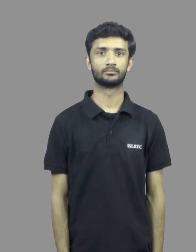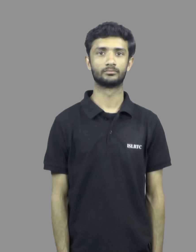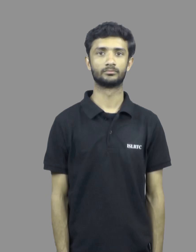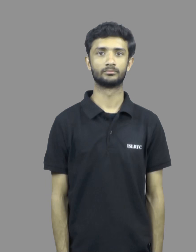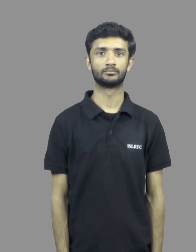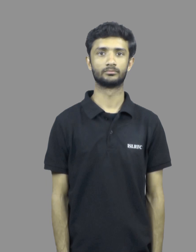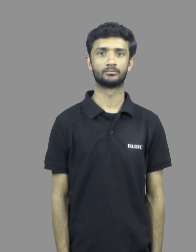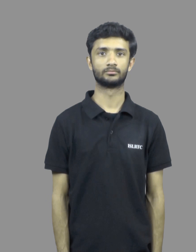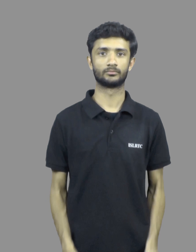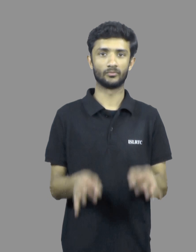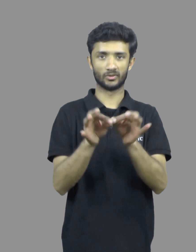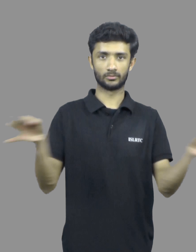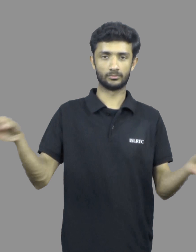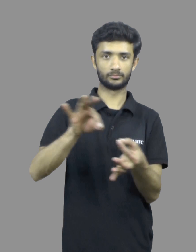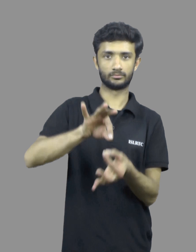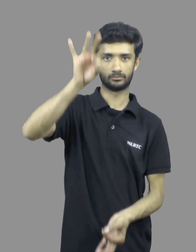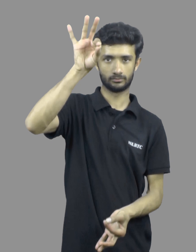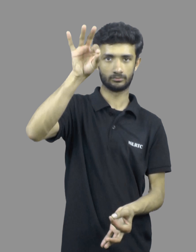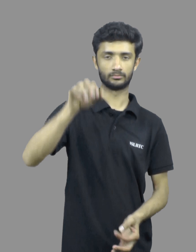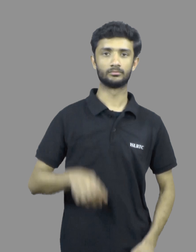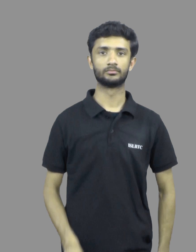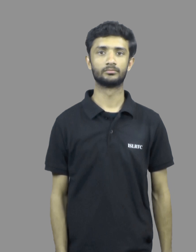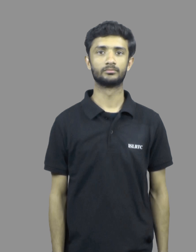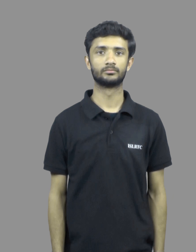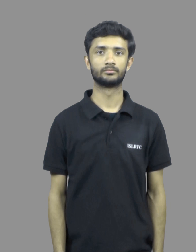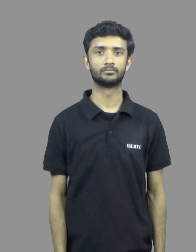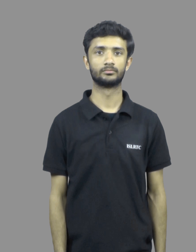Size